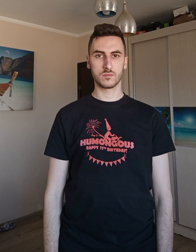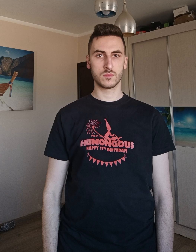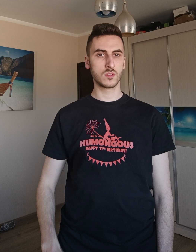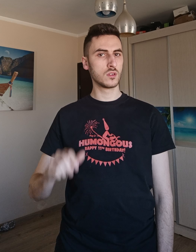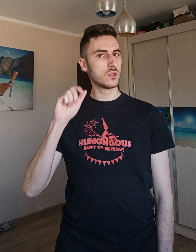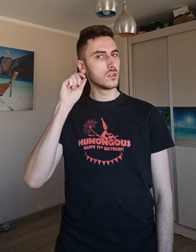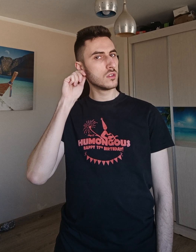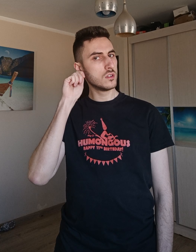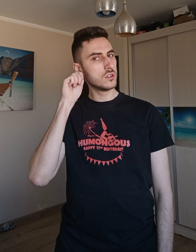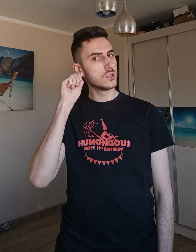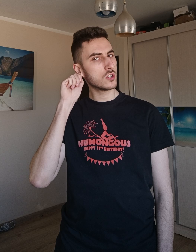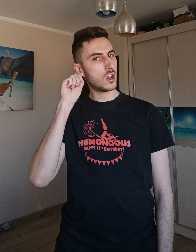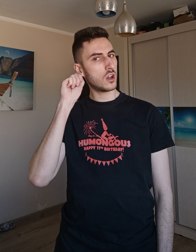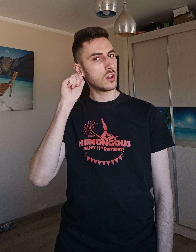אישה